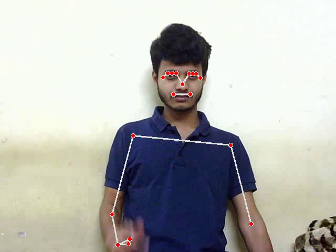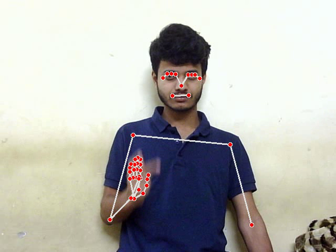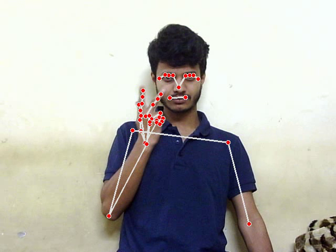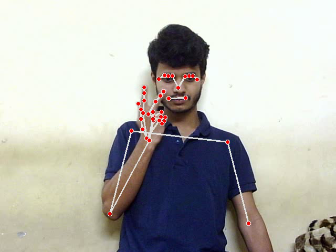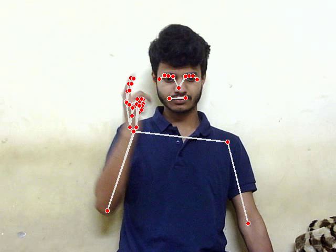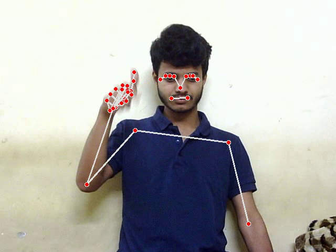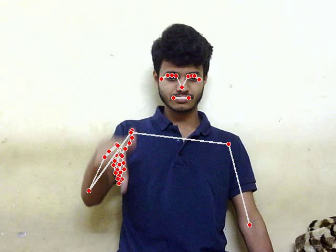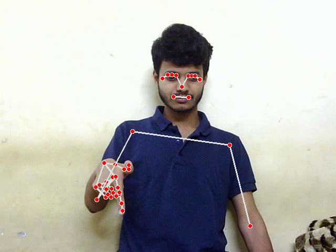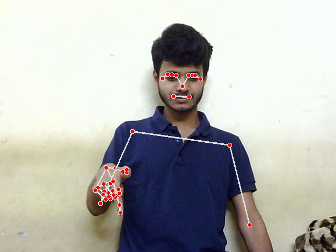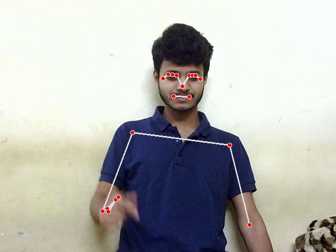see you later